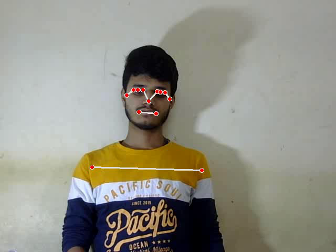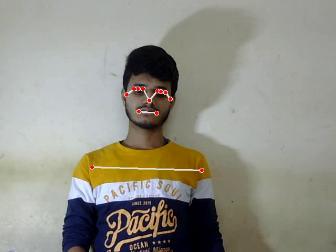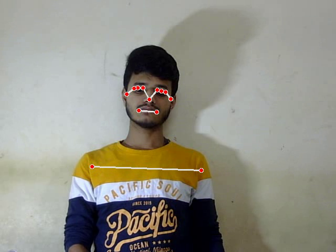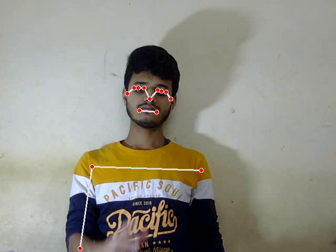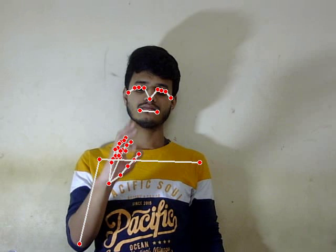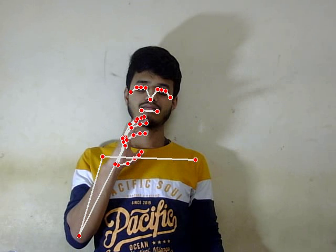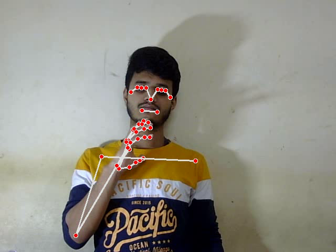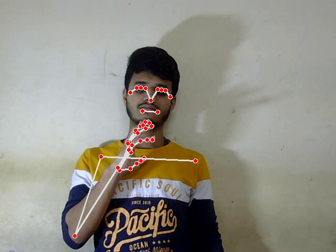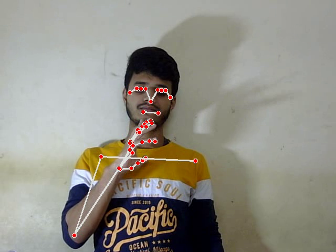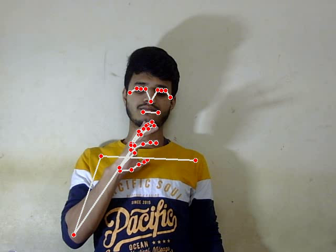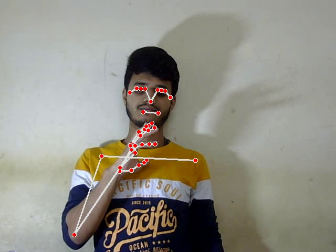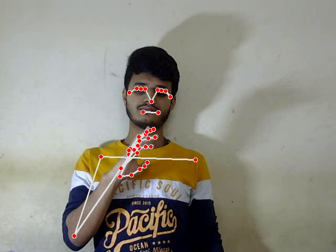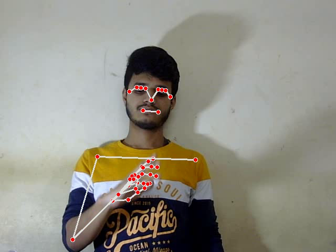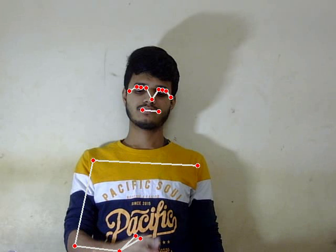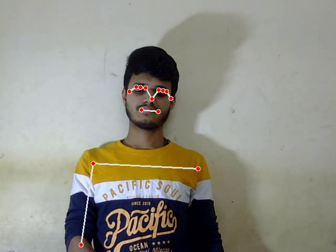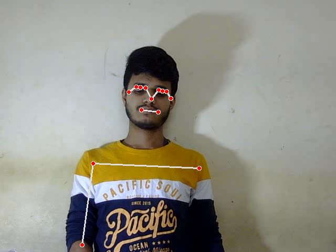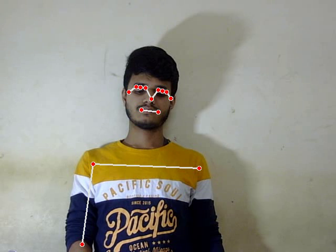fine